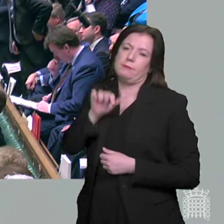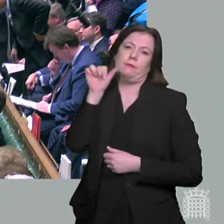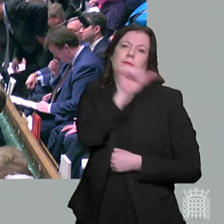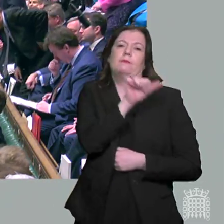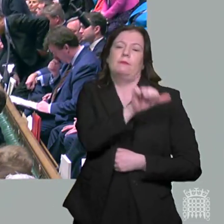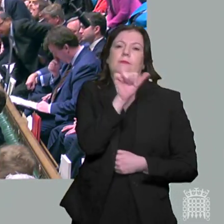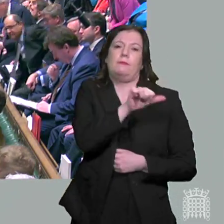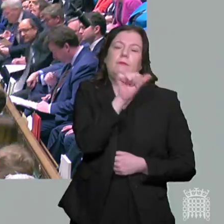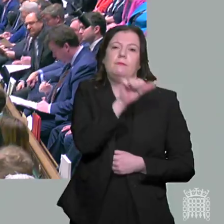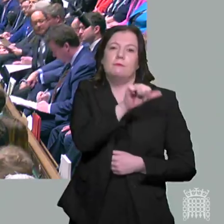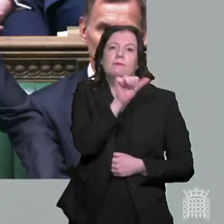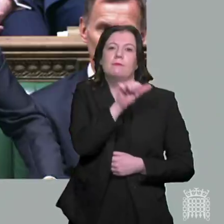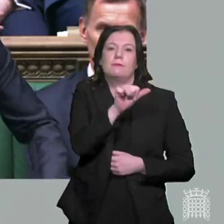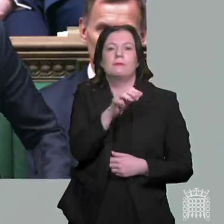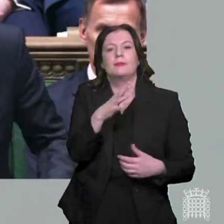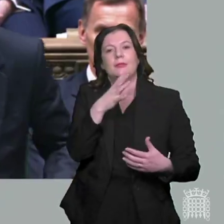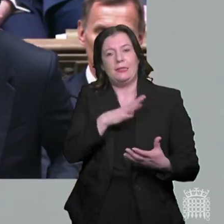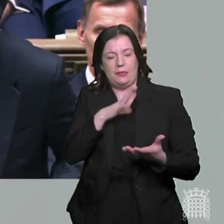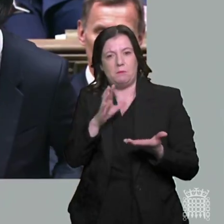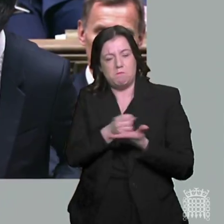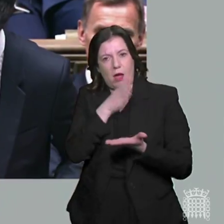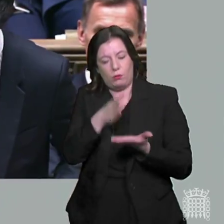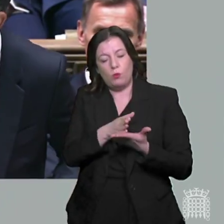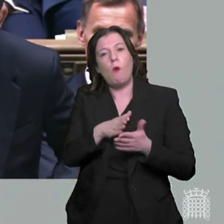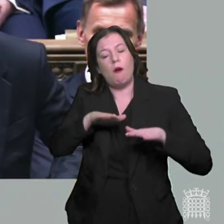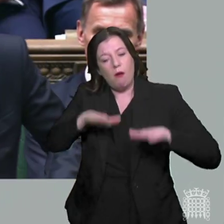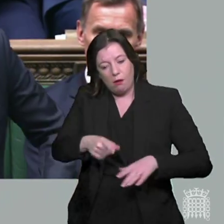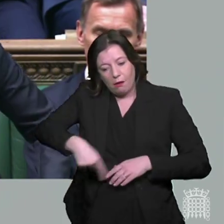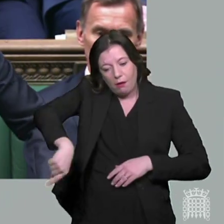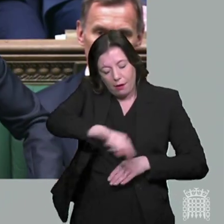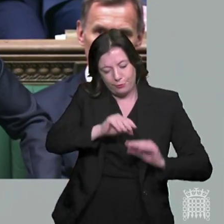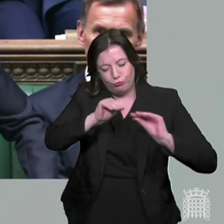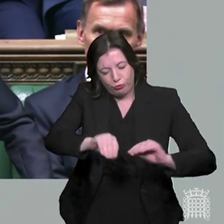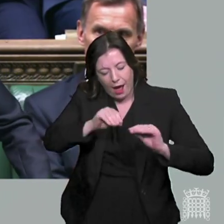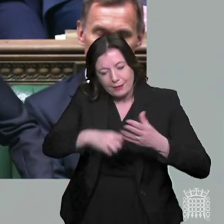My honourable Friend is right to say that we need to encourage long-term investment in the domestic workforce.